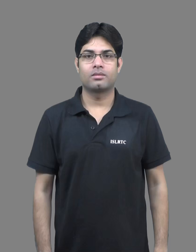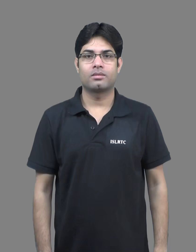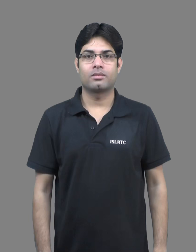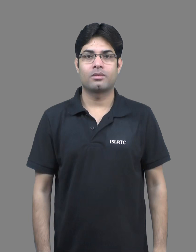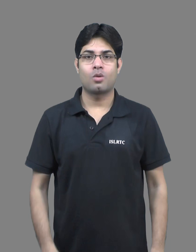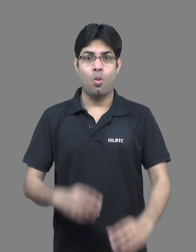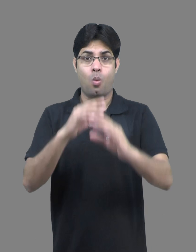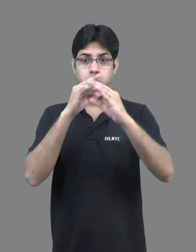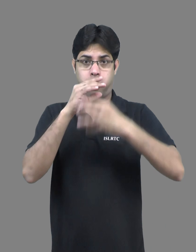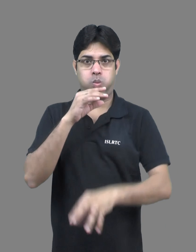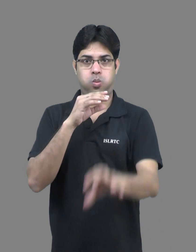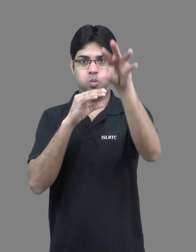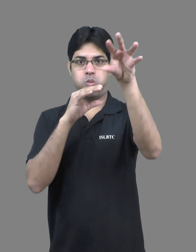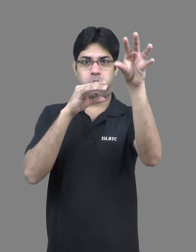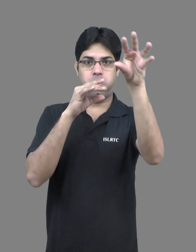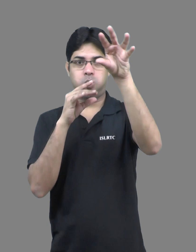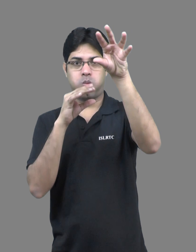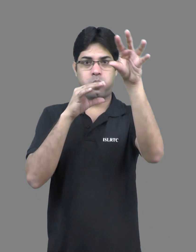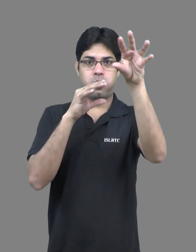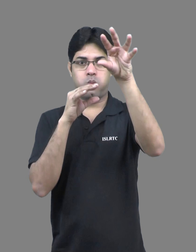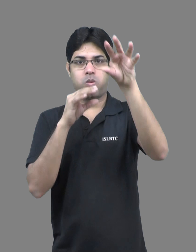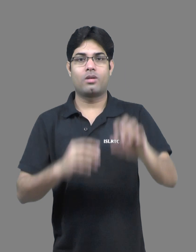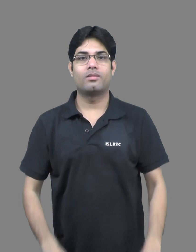Tuba